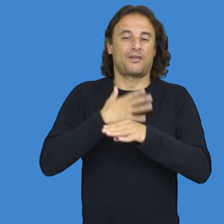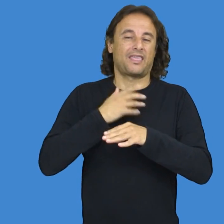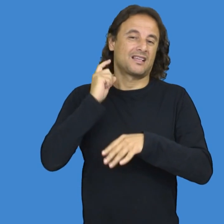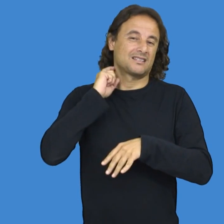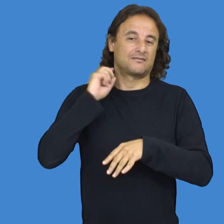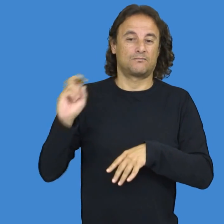meningitis